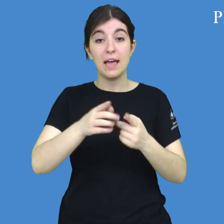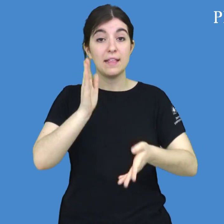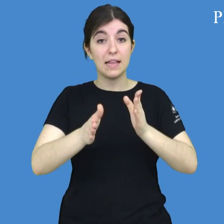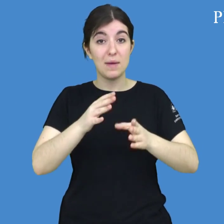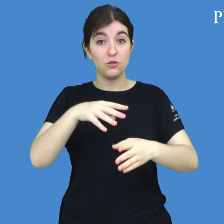terapia